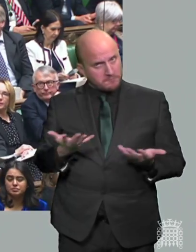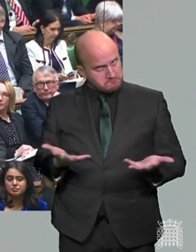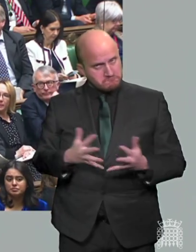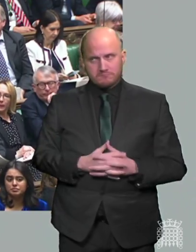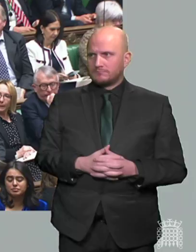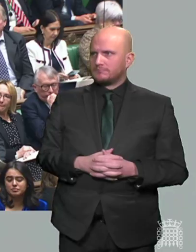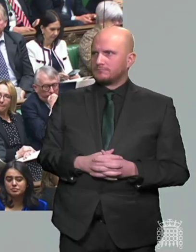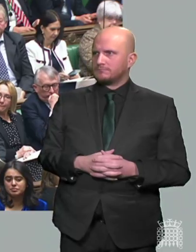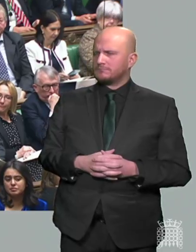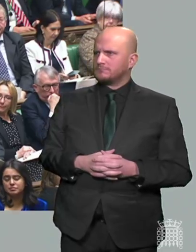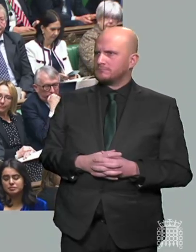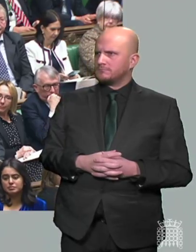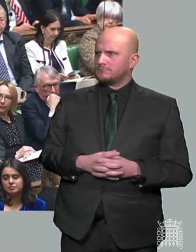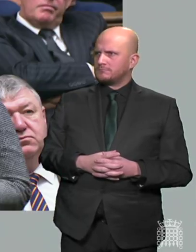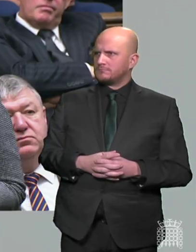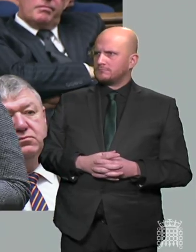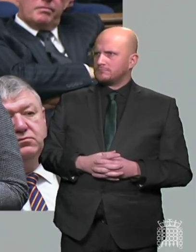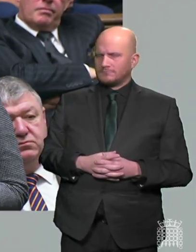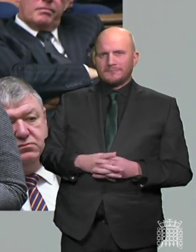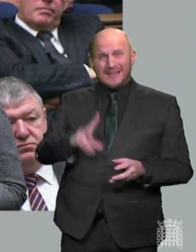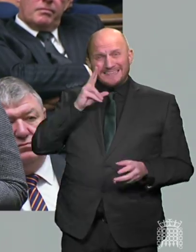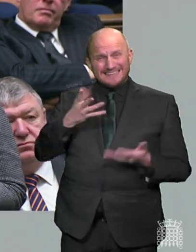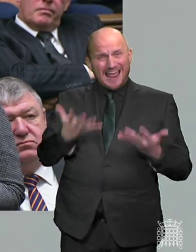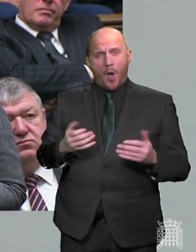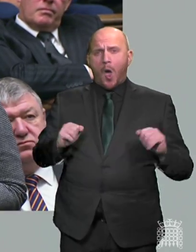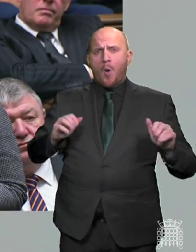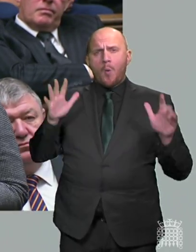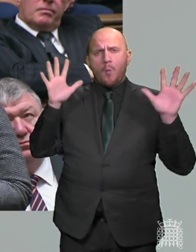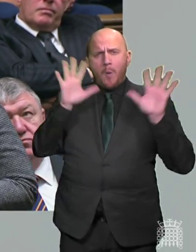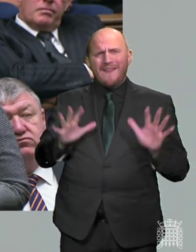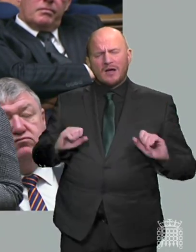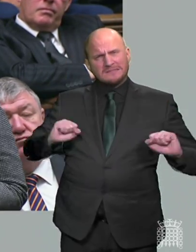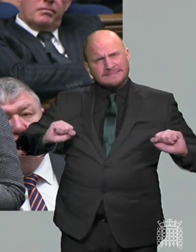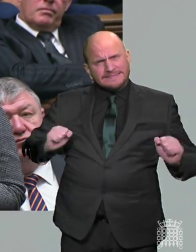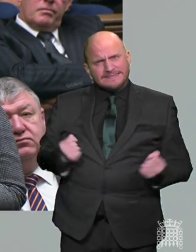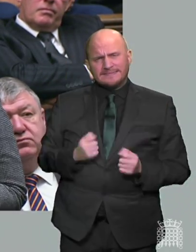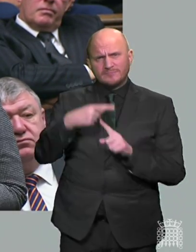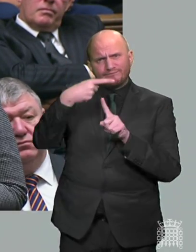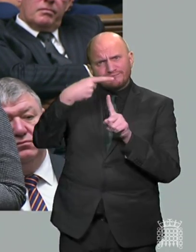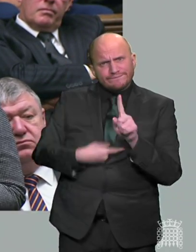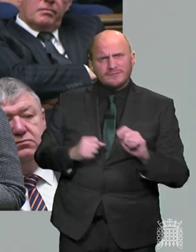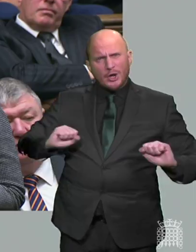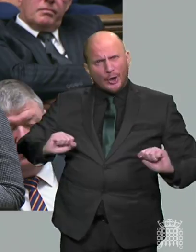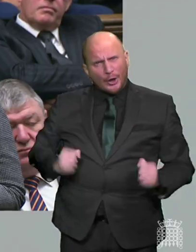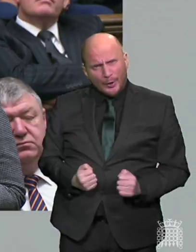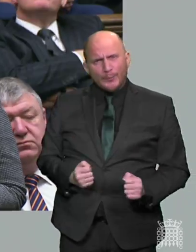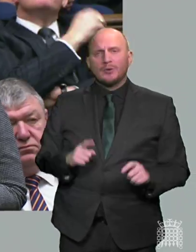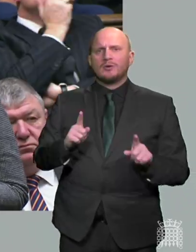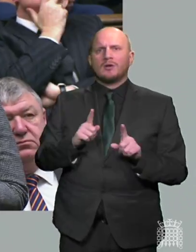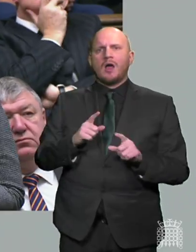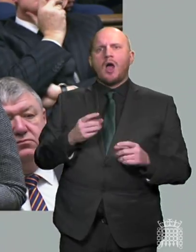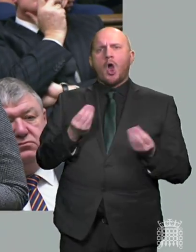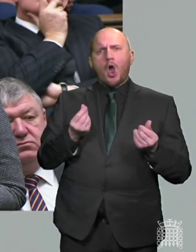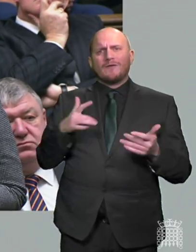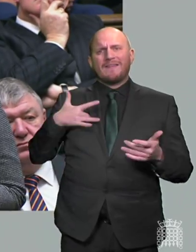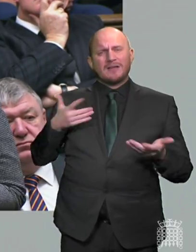As temperatures are plummeting and the cost of living crisis is deepening, ordinary families throughout the country face a Dickensian nightmare this Christmas.